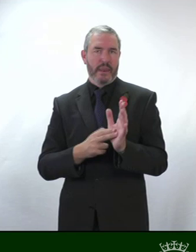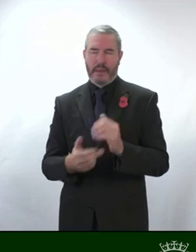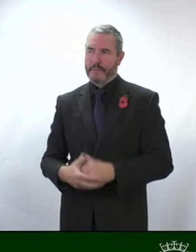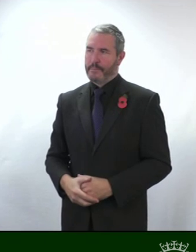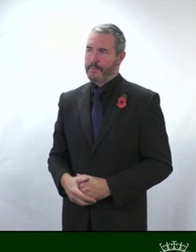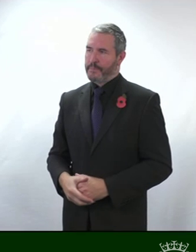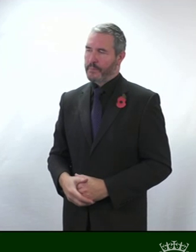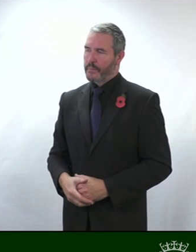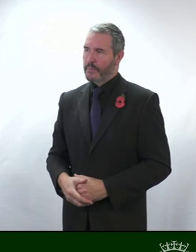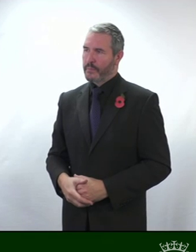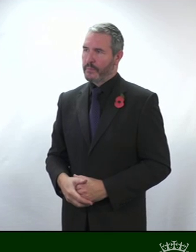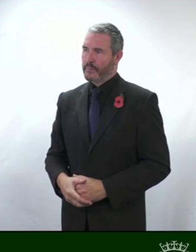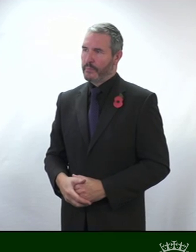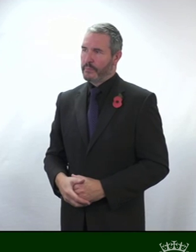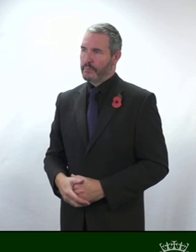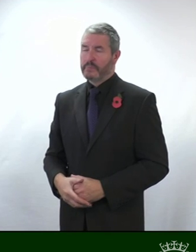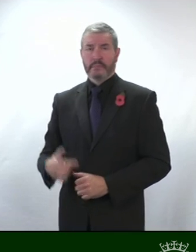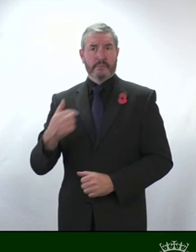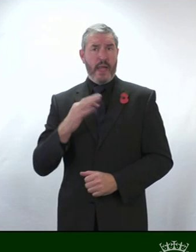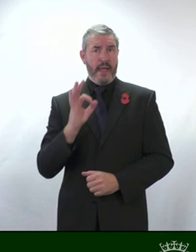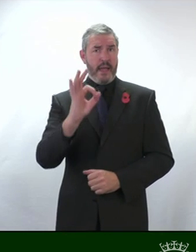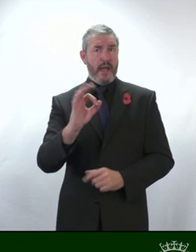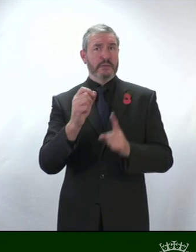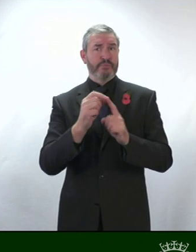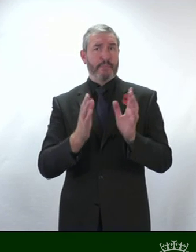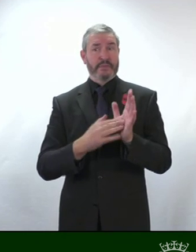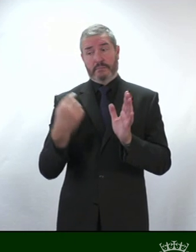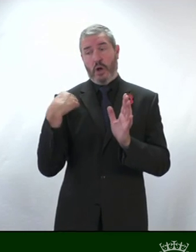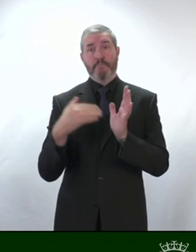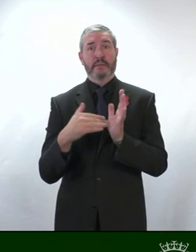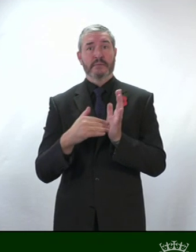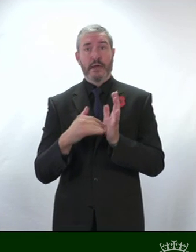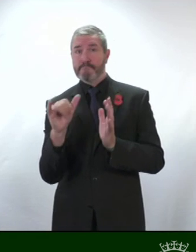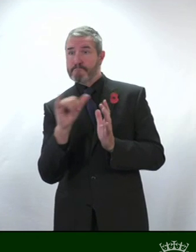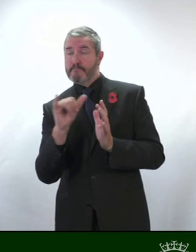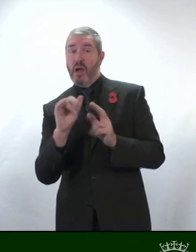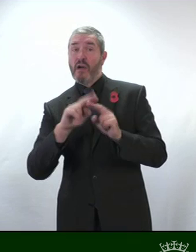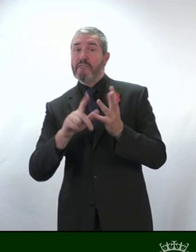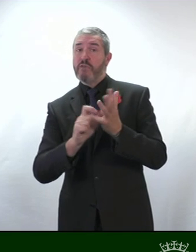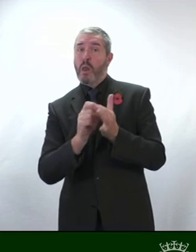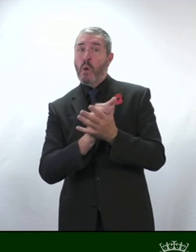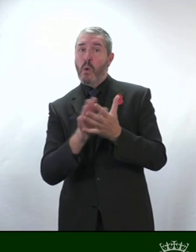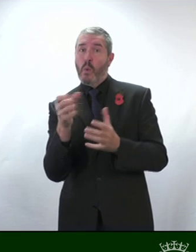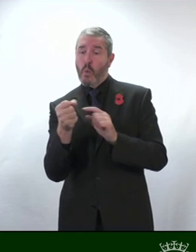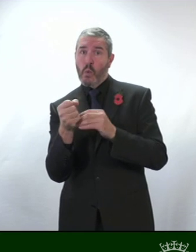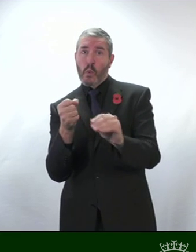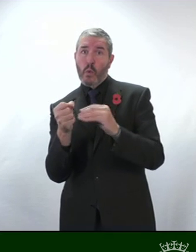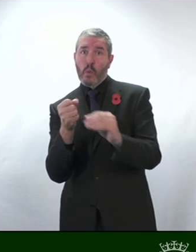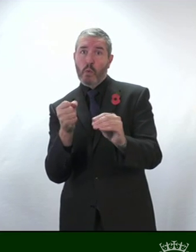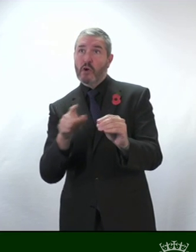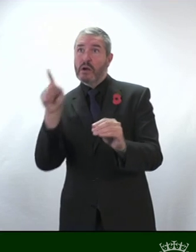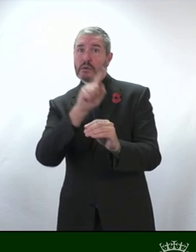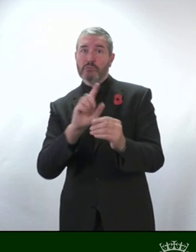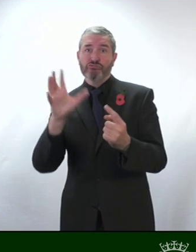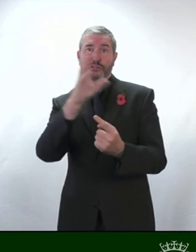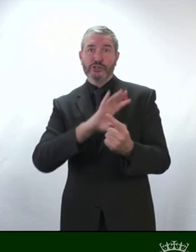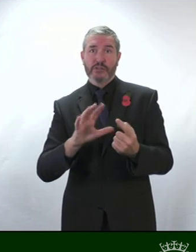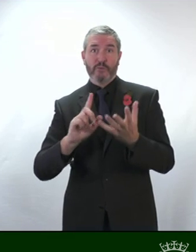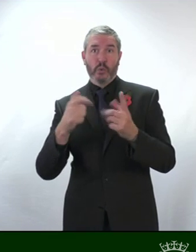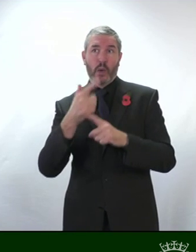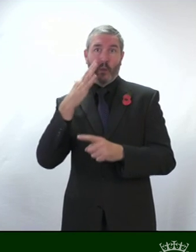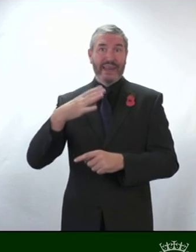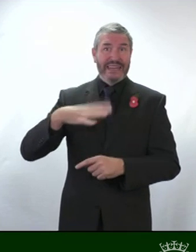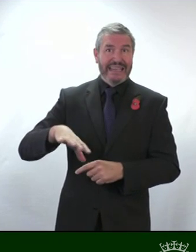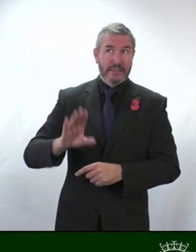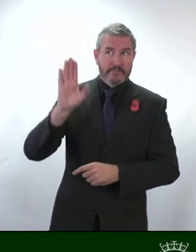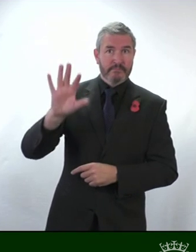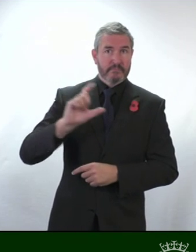On Monday, I asked the Prime Minister whether furlough would be available to different nations and regions of the UK as and when required.